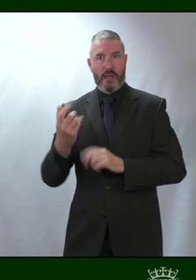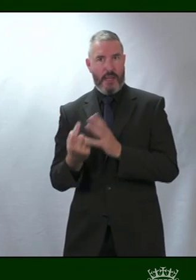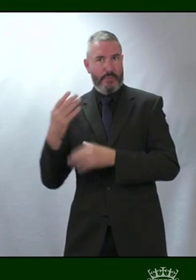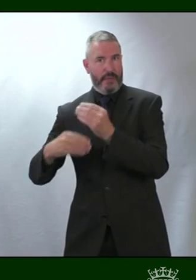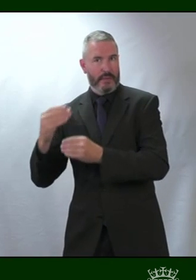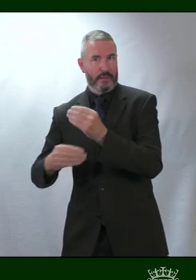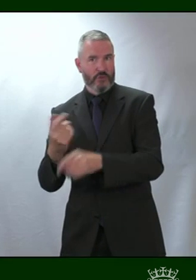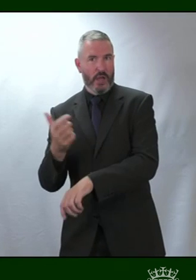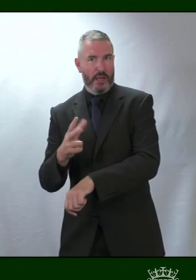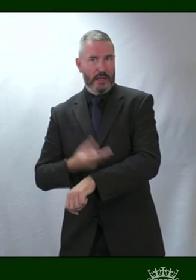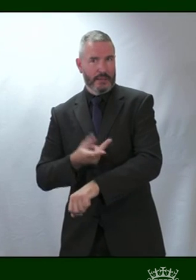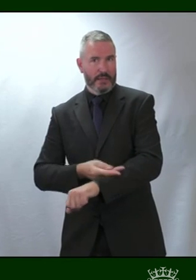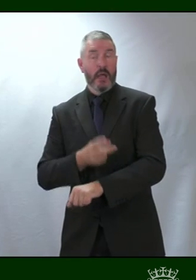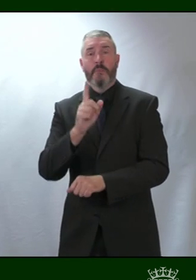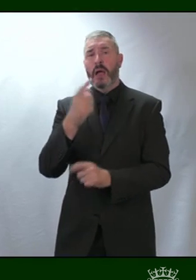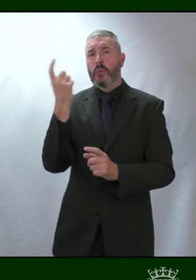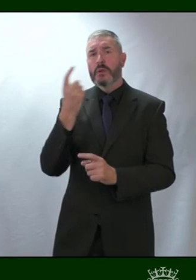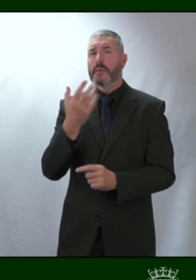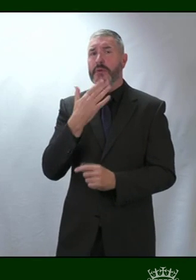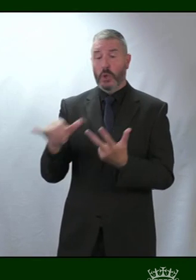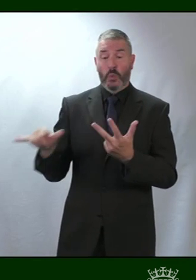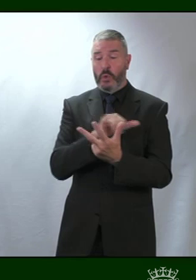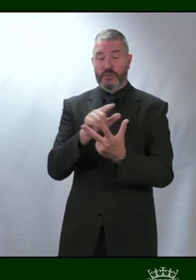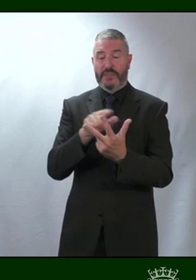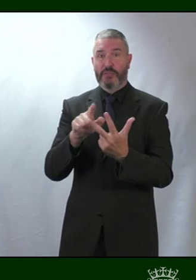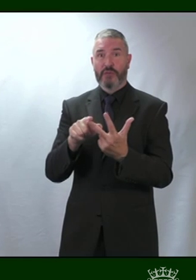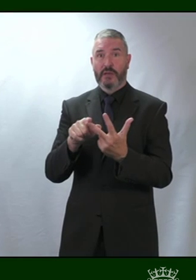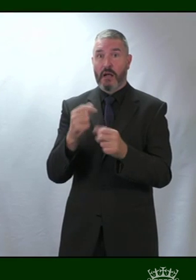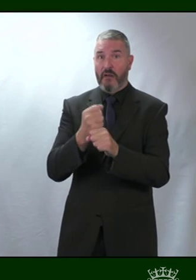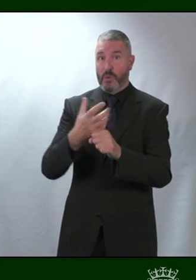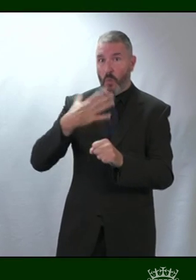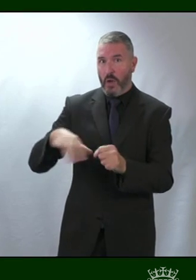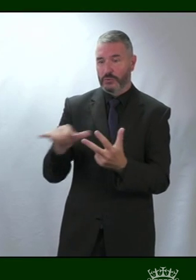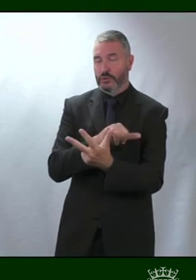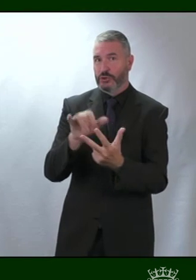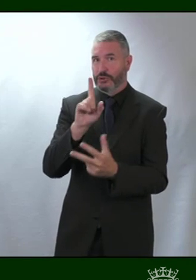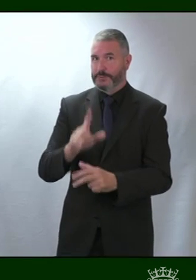Will my right hon. Friend the Prime Minister tell me which of these three routes the Government are taking?